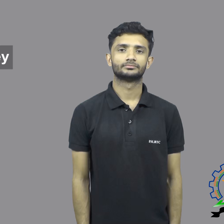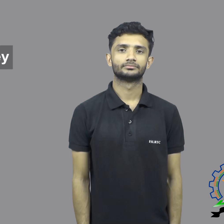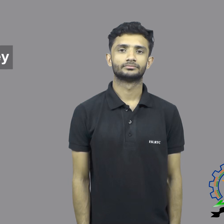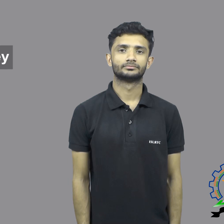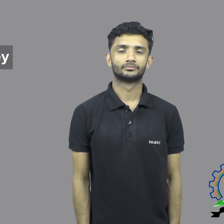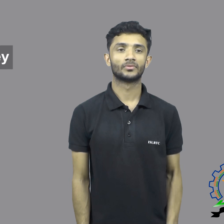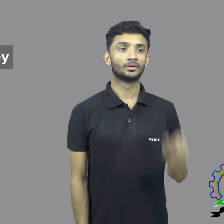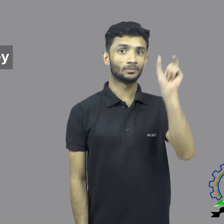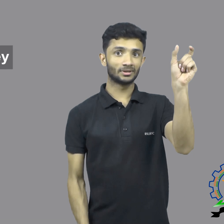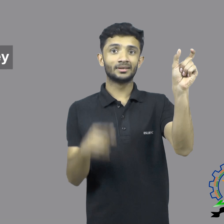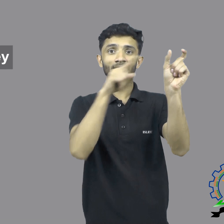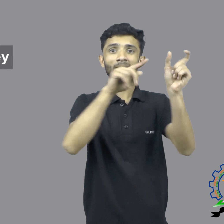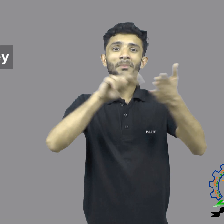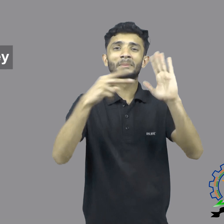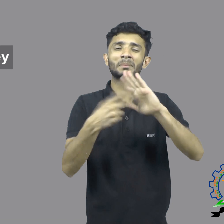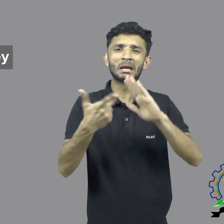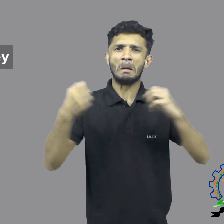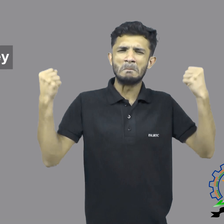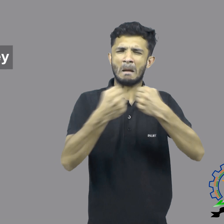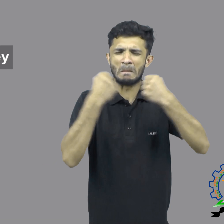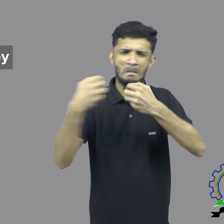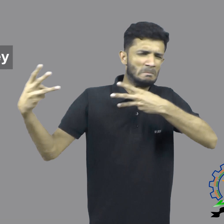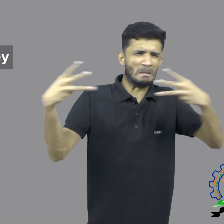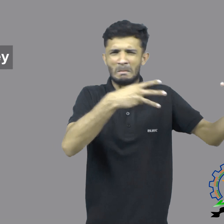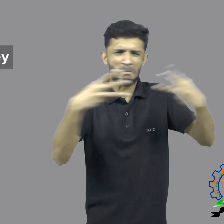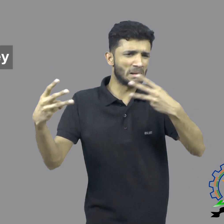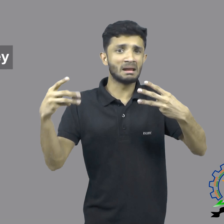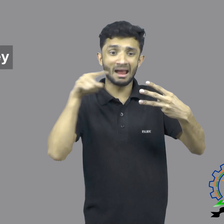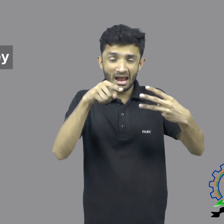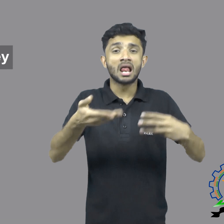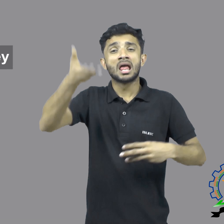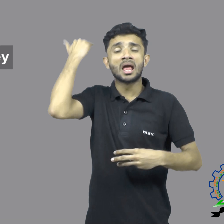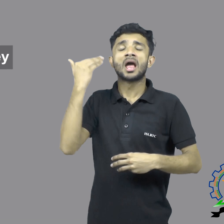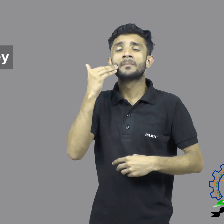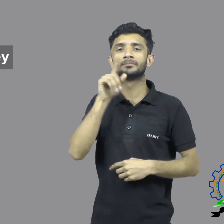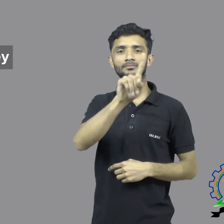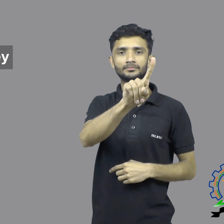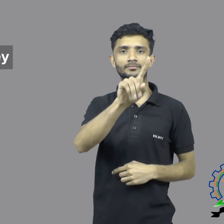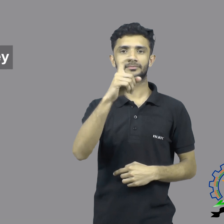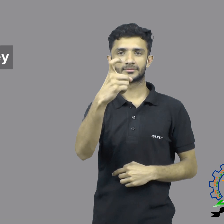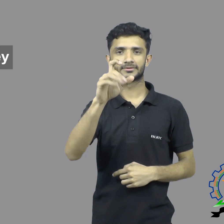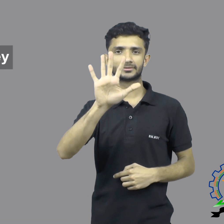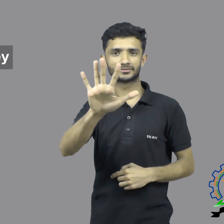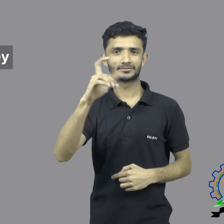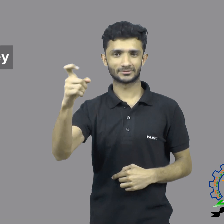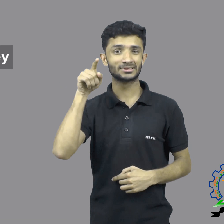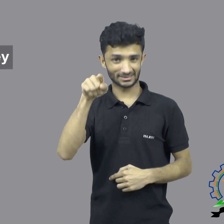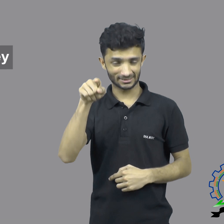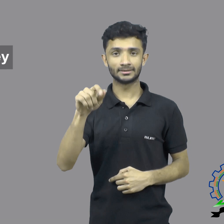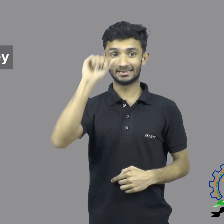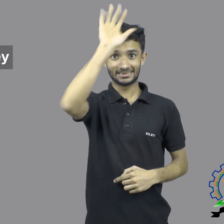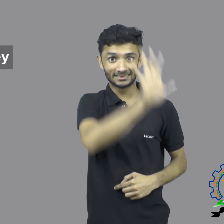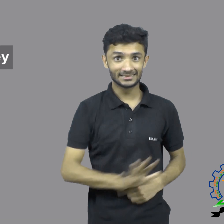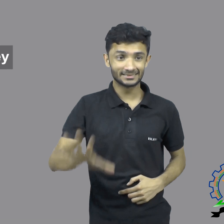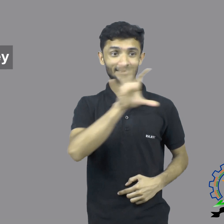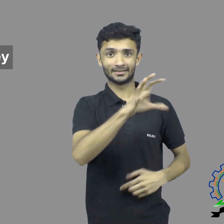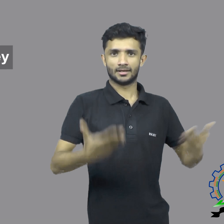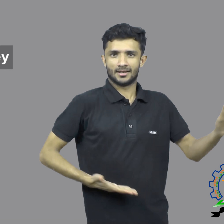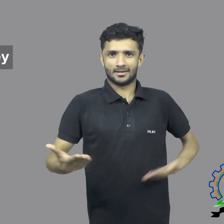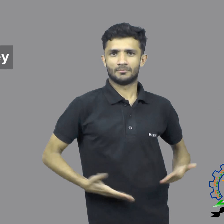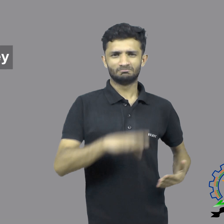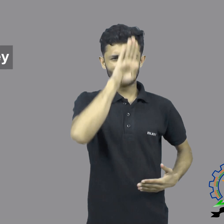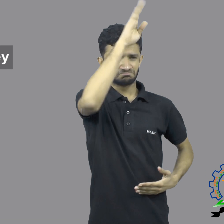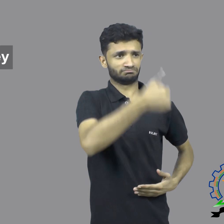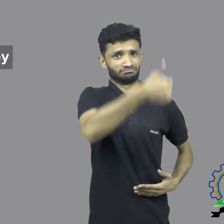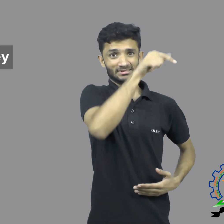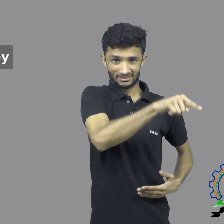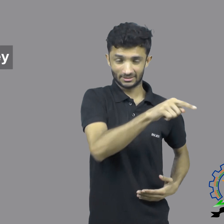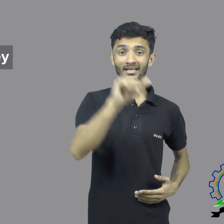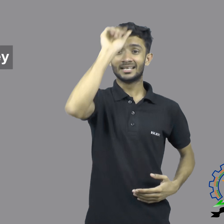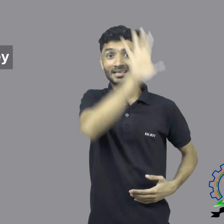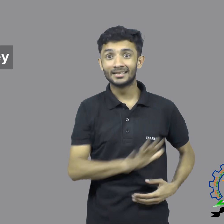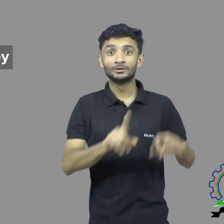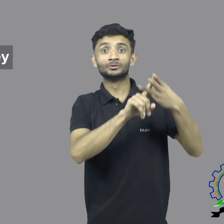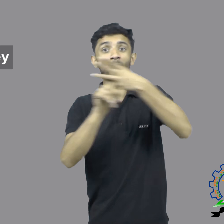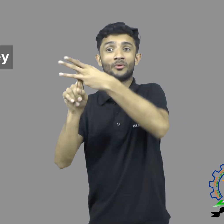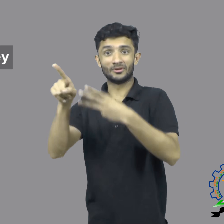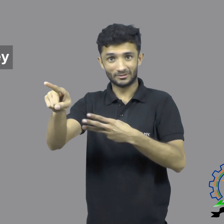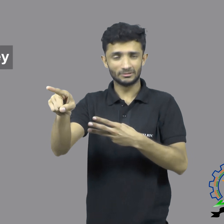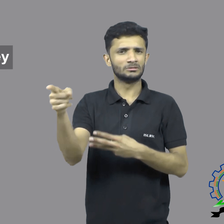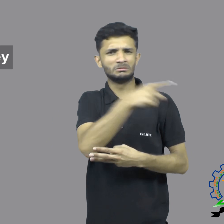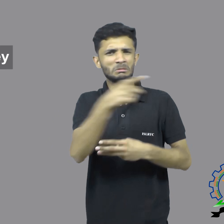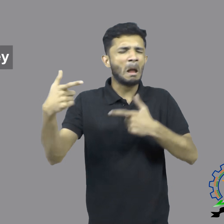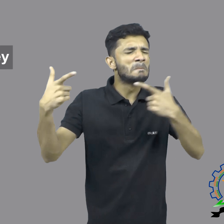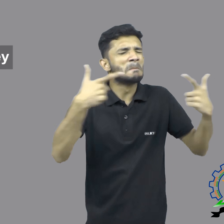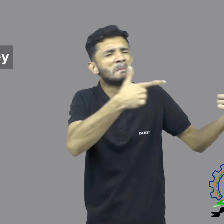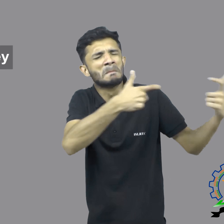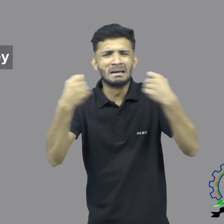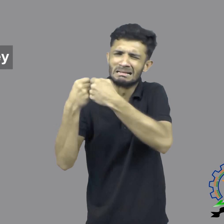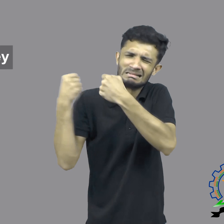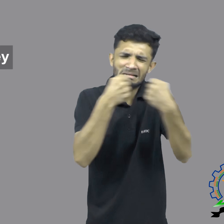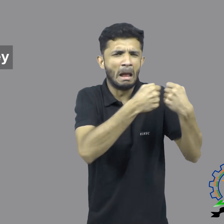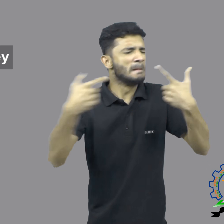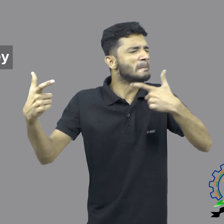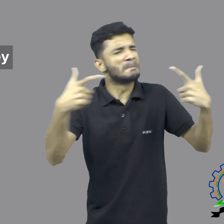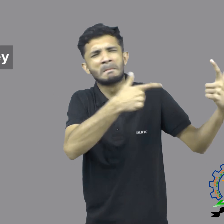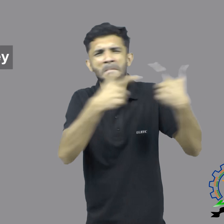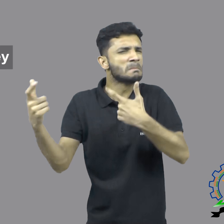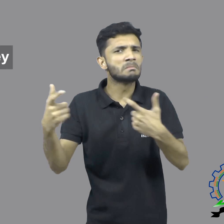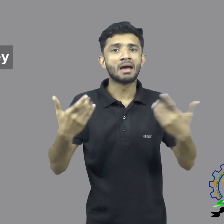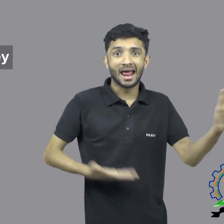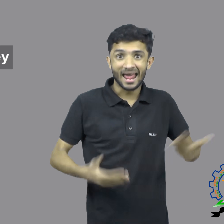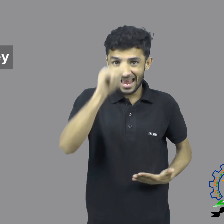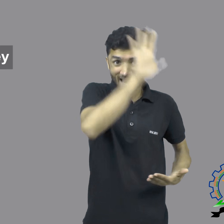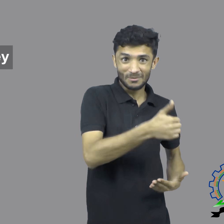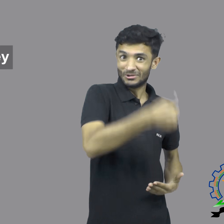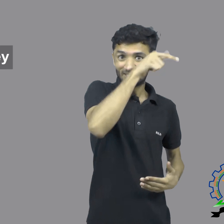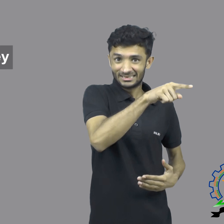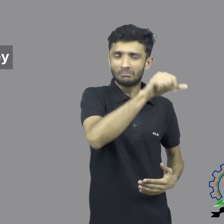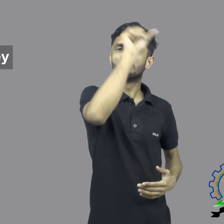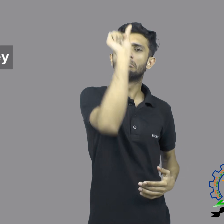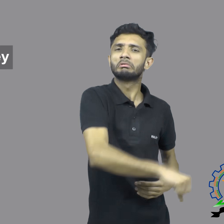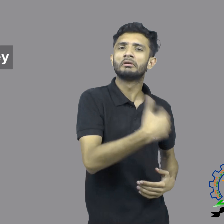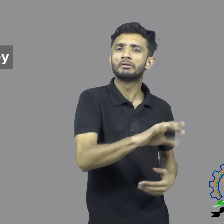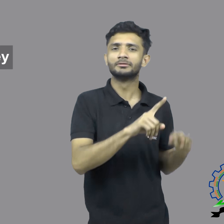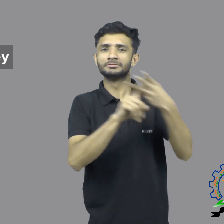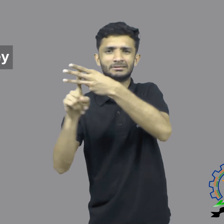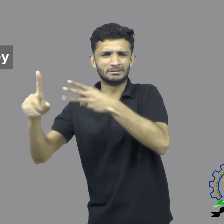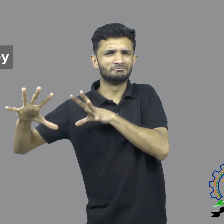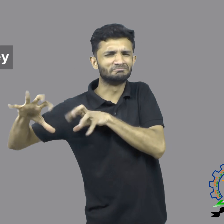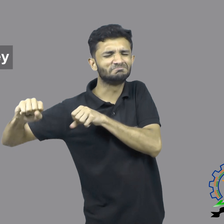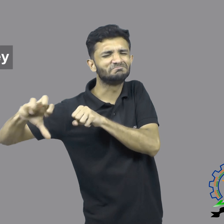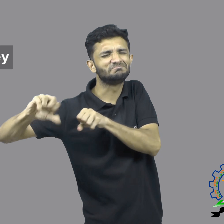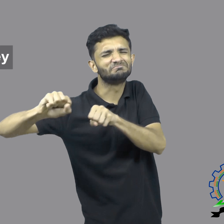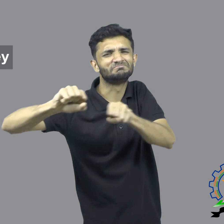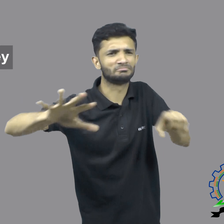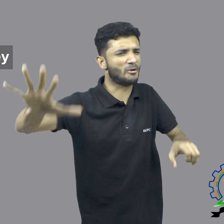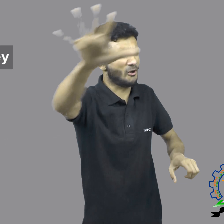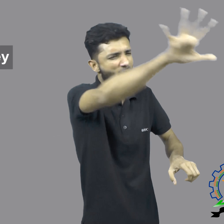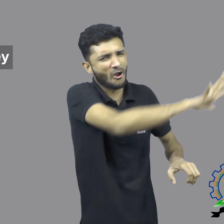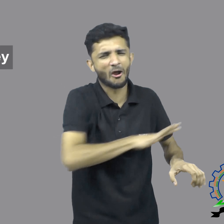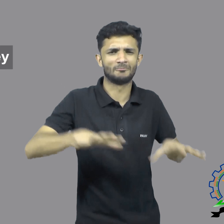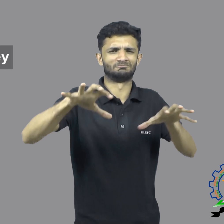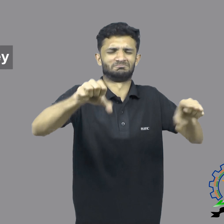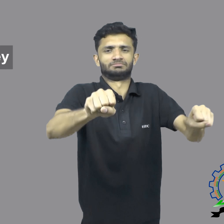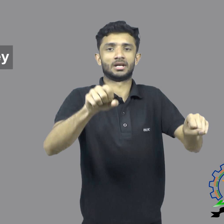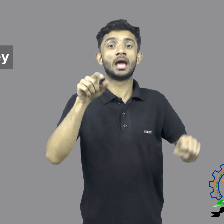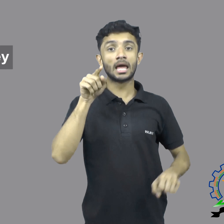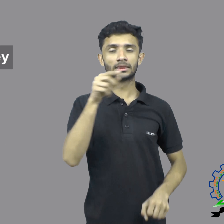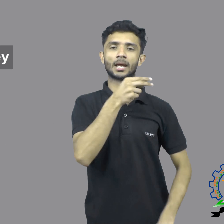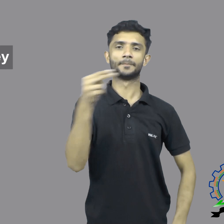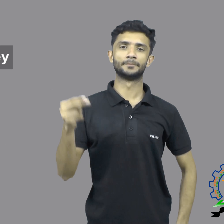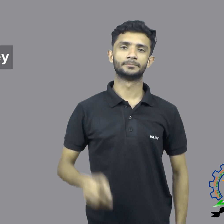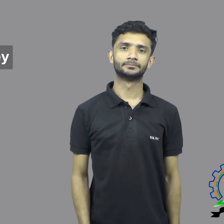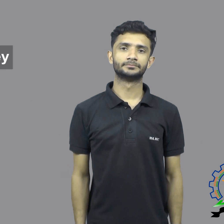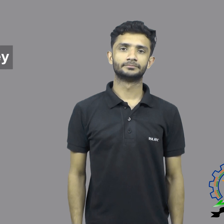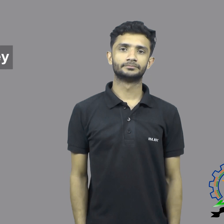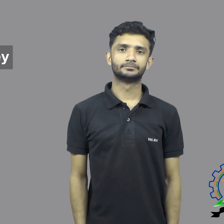Battle of plassey